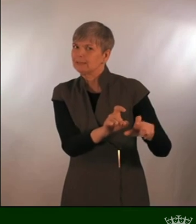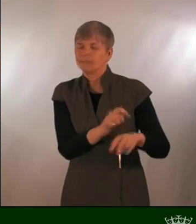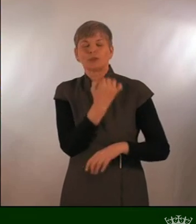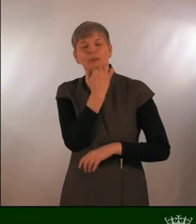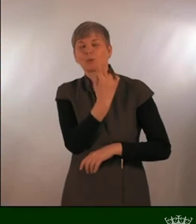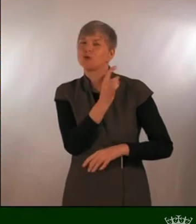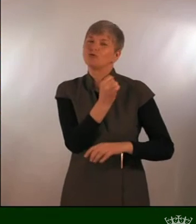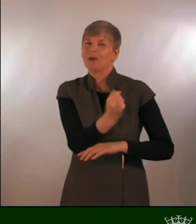1.